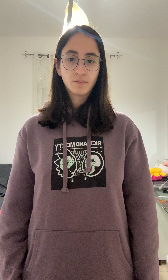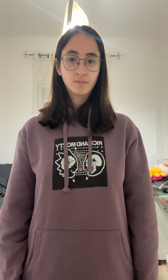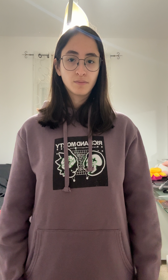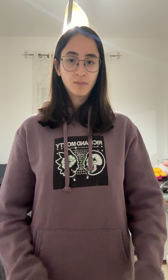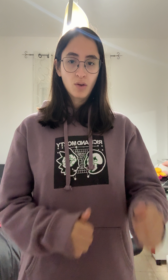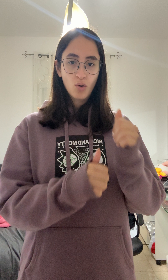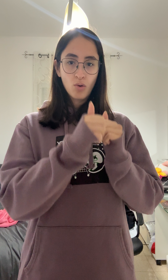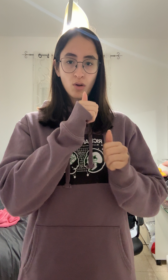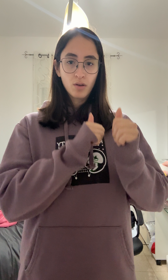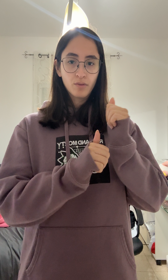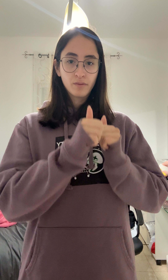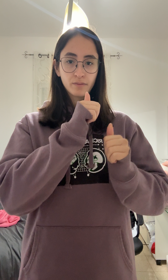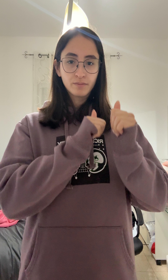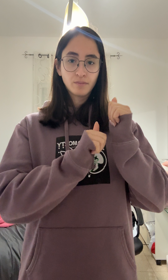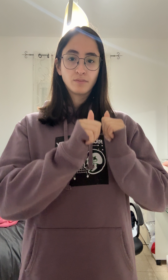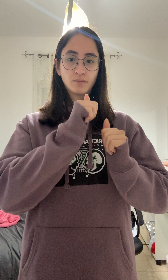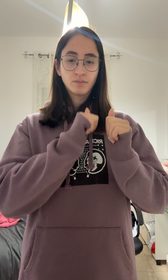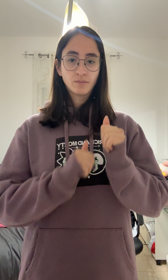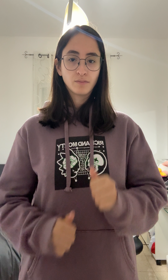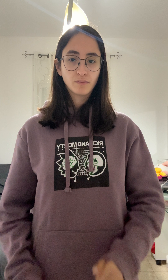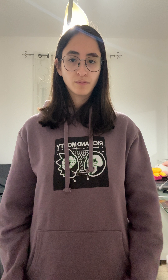כאב